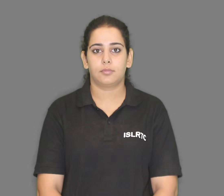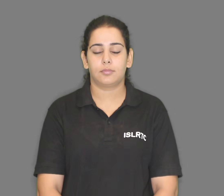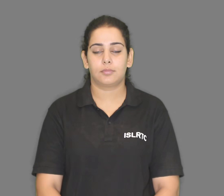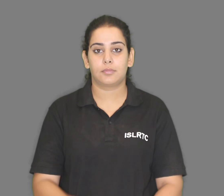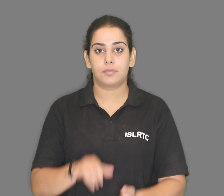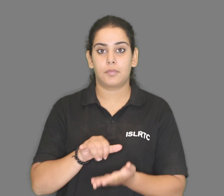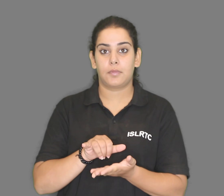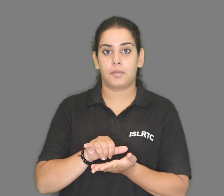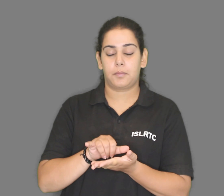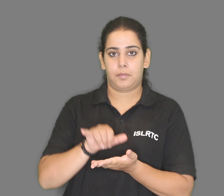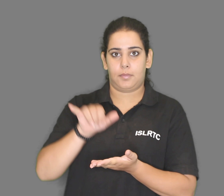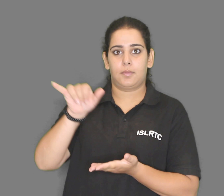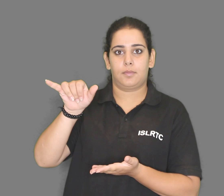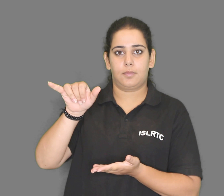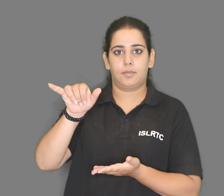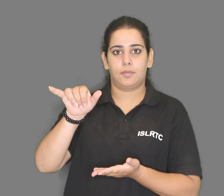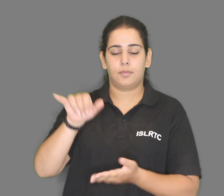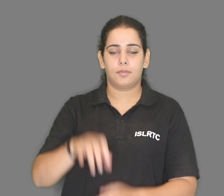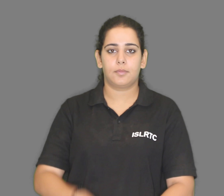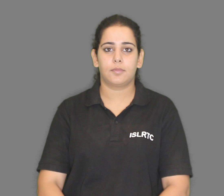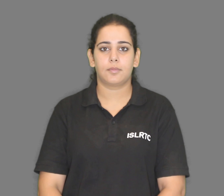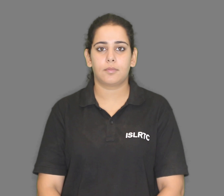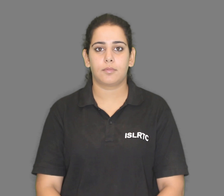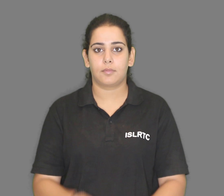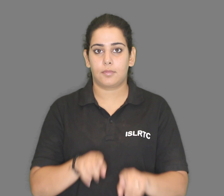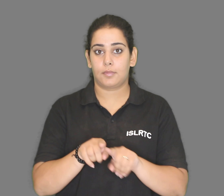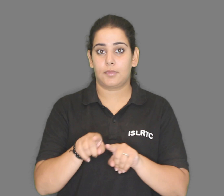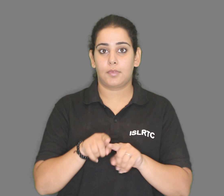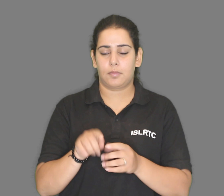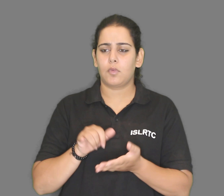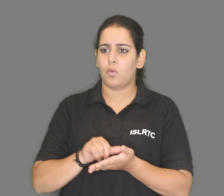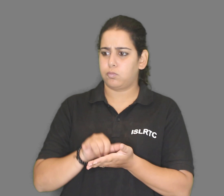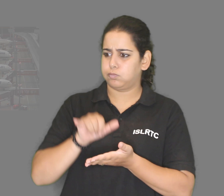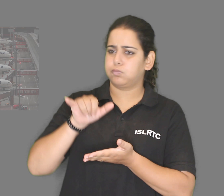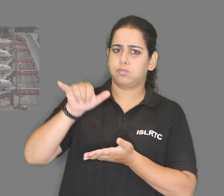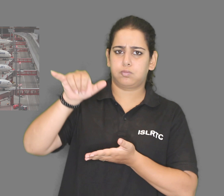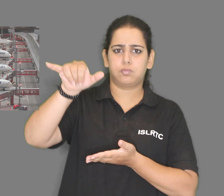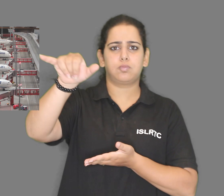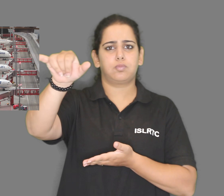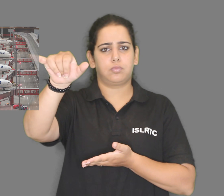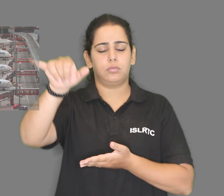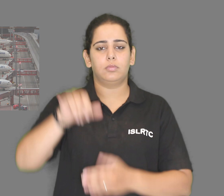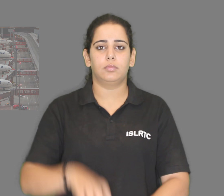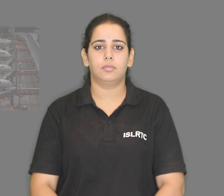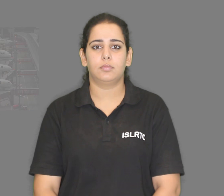Airline